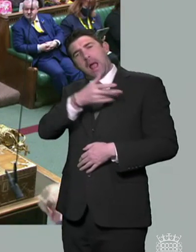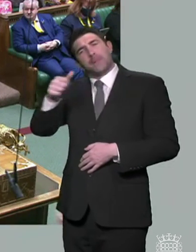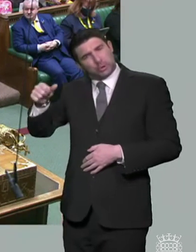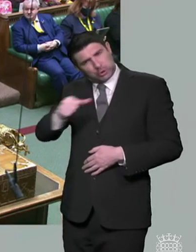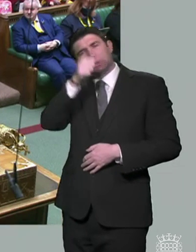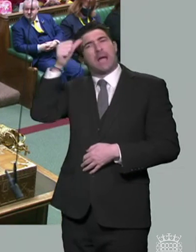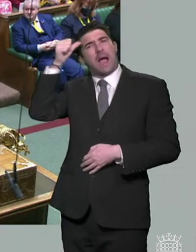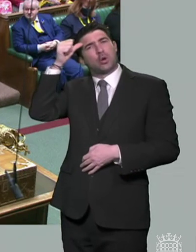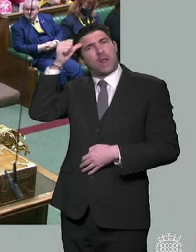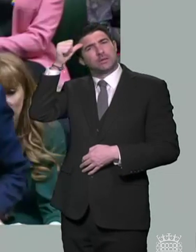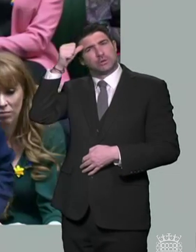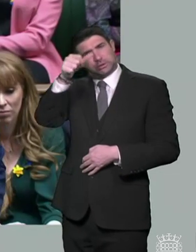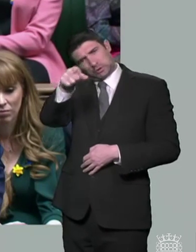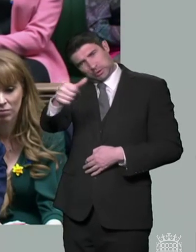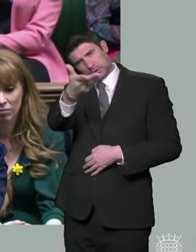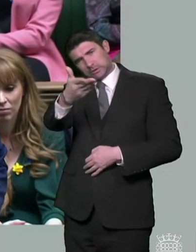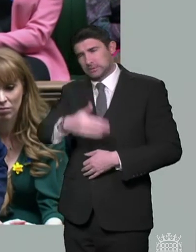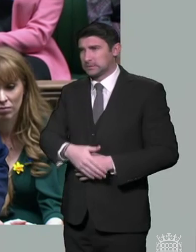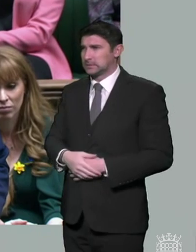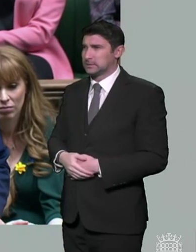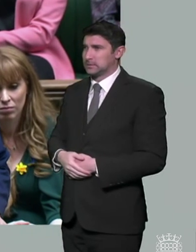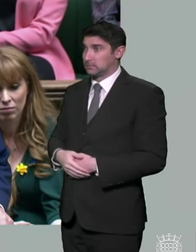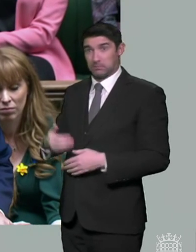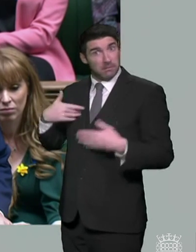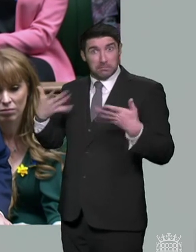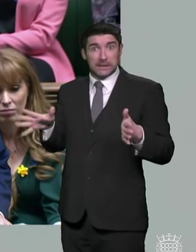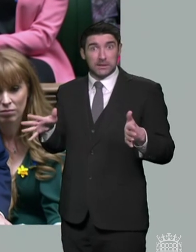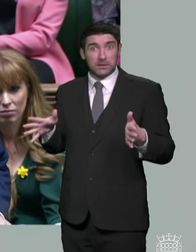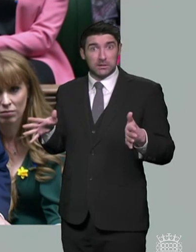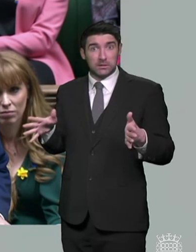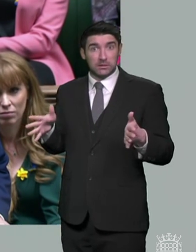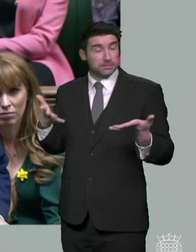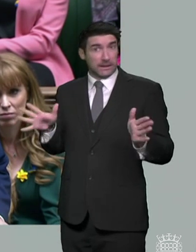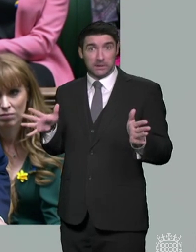I have acknowledged it and I do again.